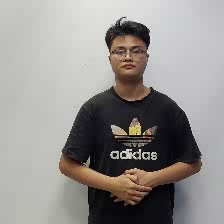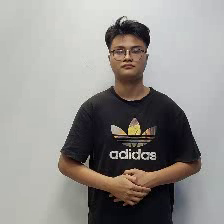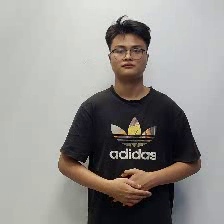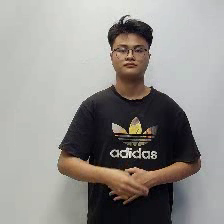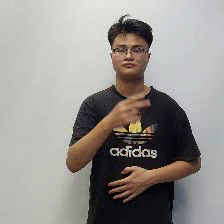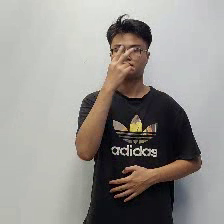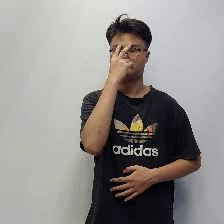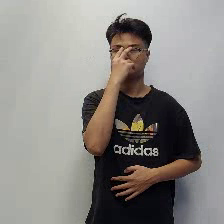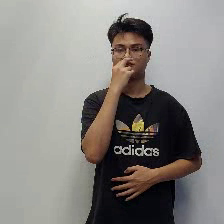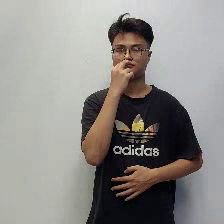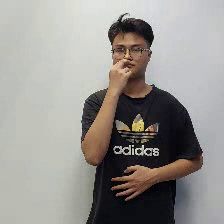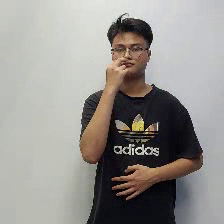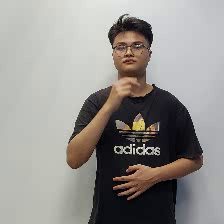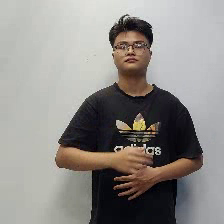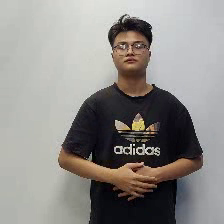Khóc